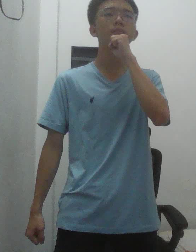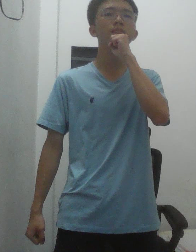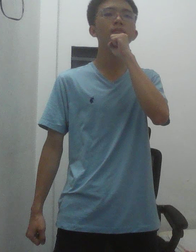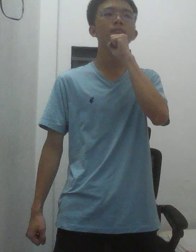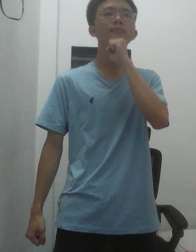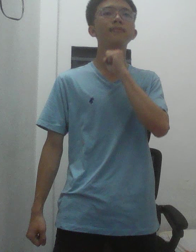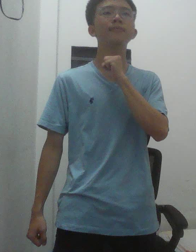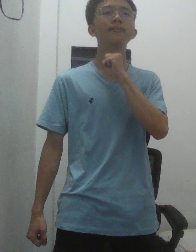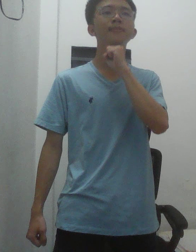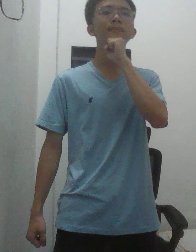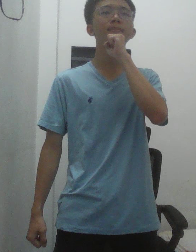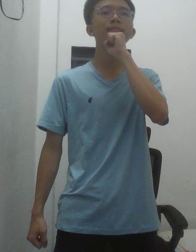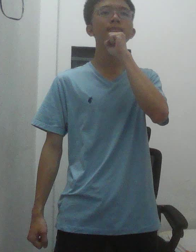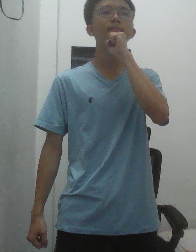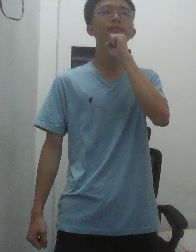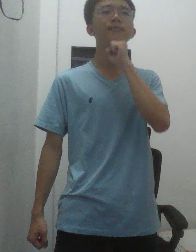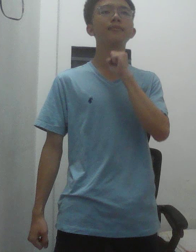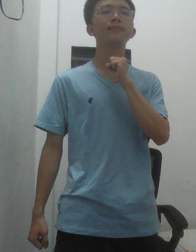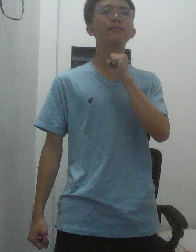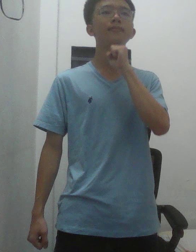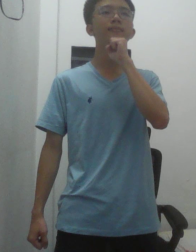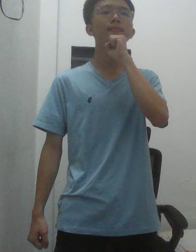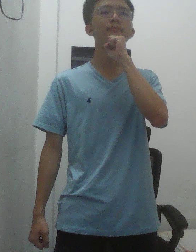dong y